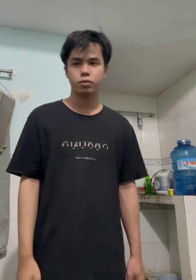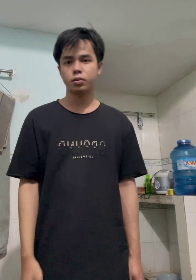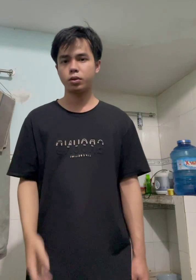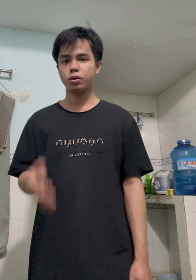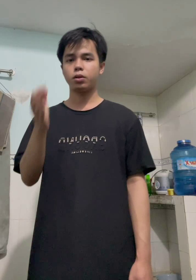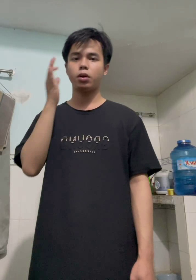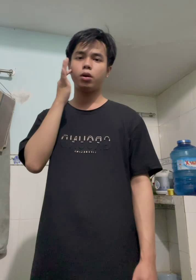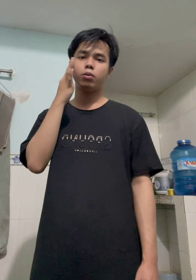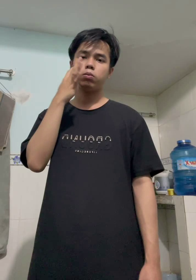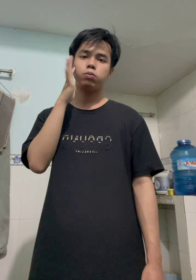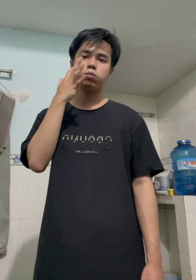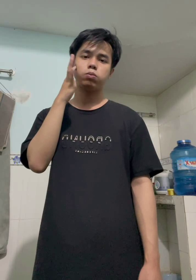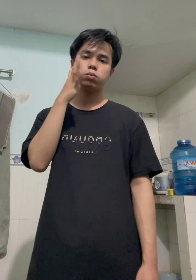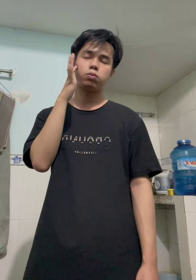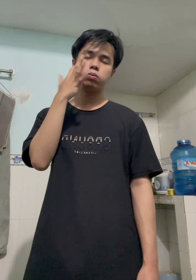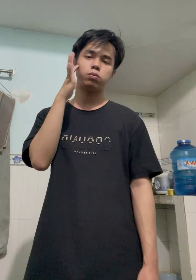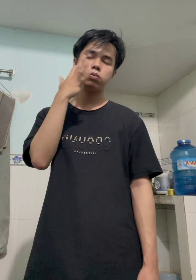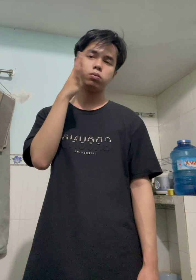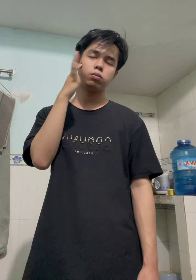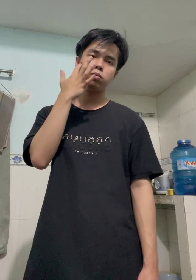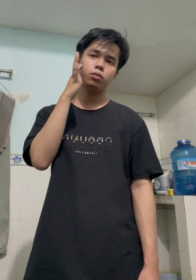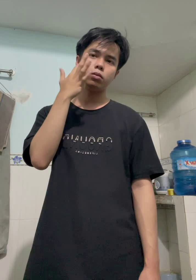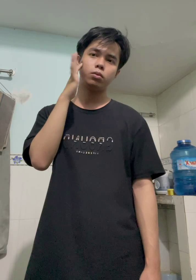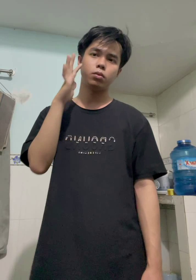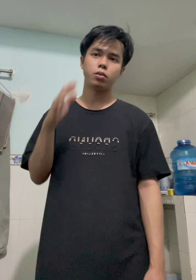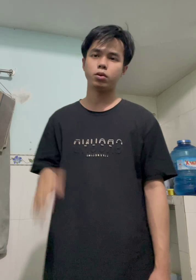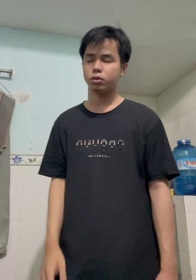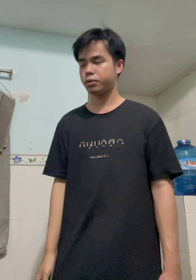kinh tom